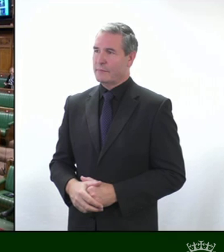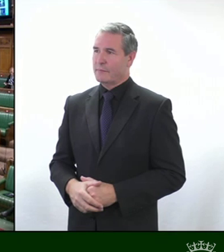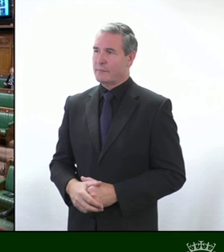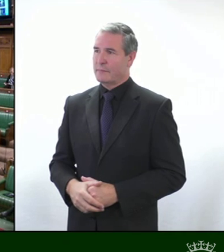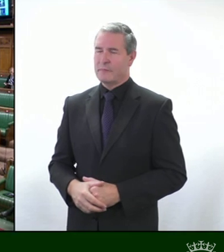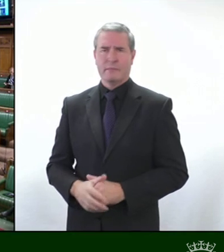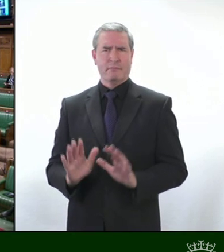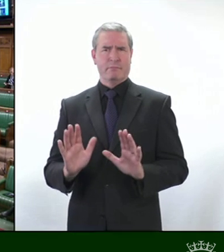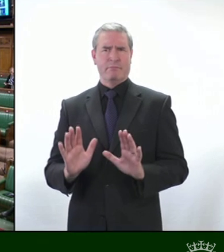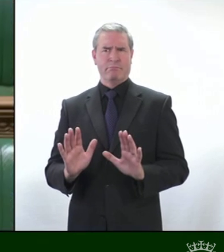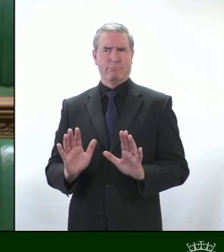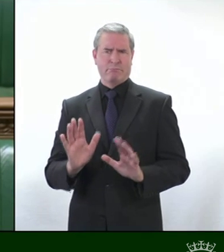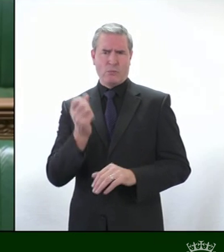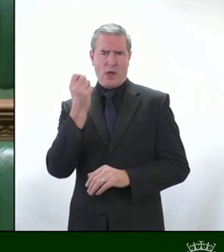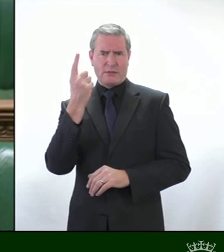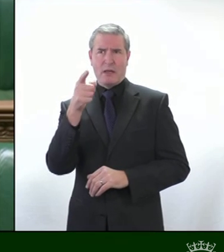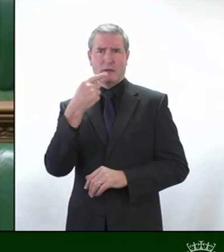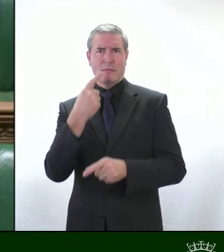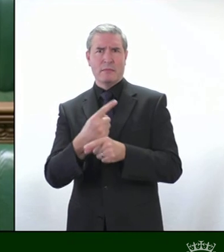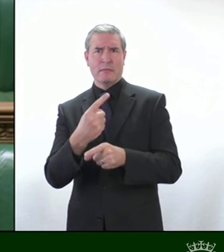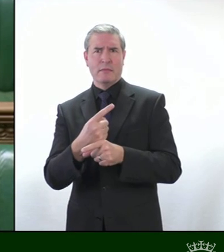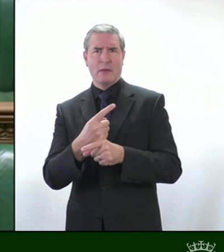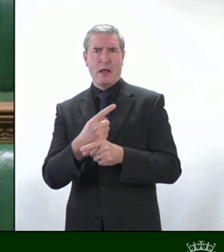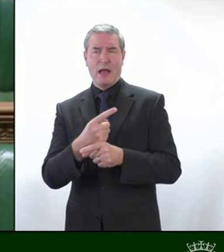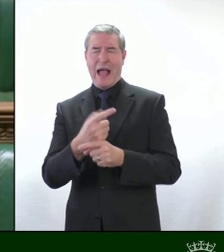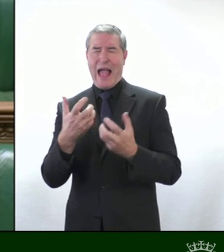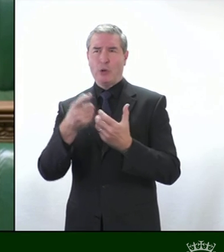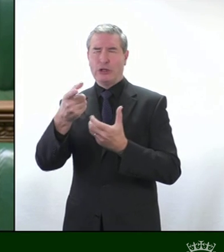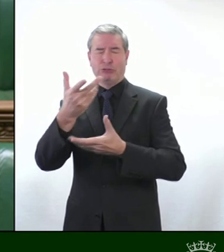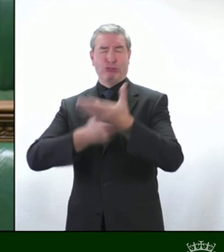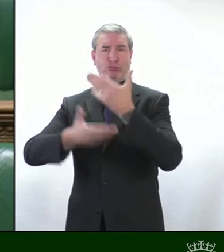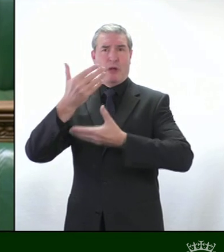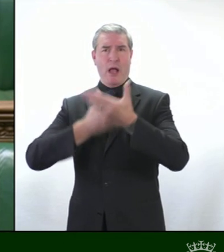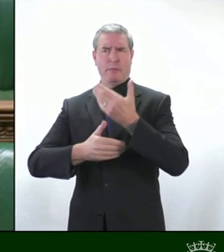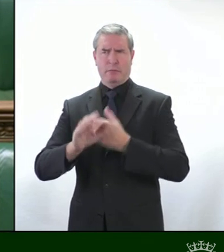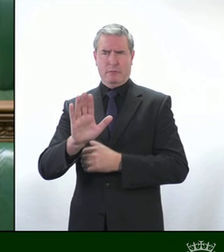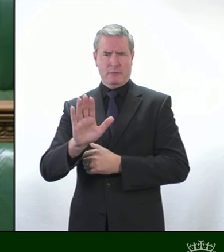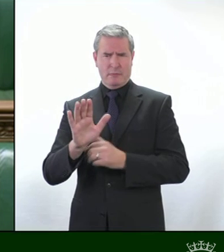I simply fail to recognise the characterisation that the right hon.